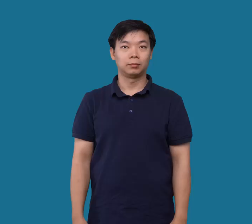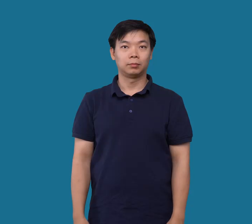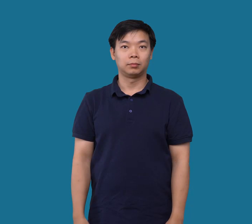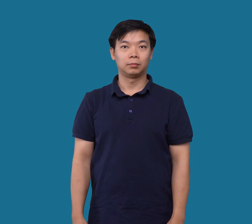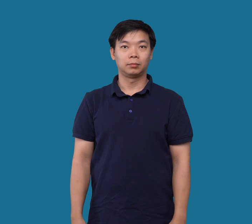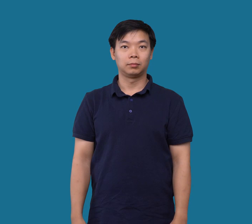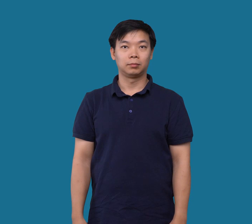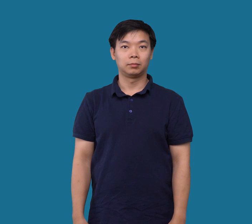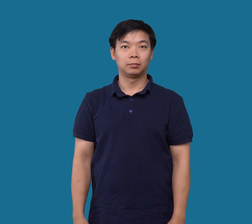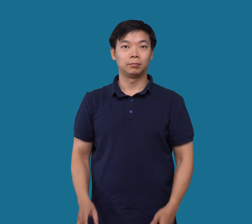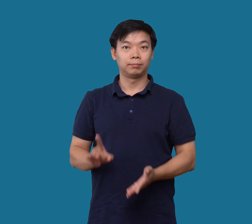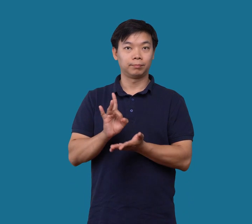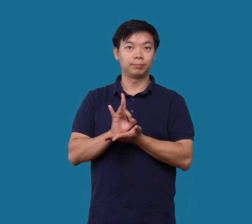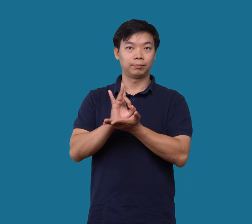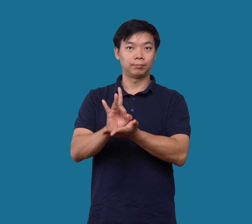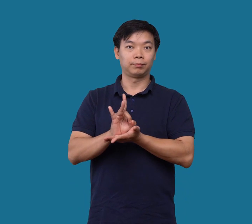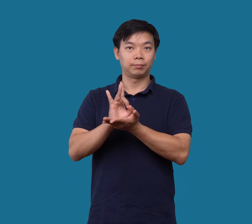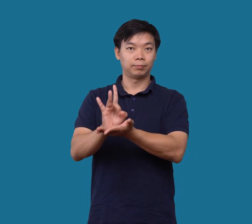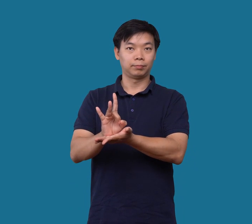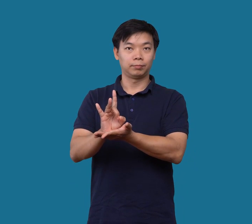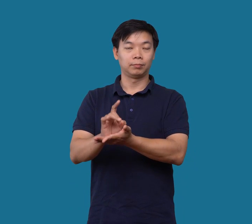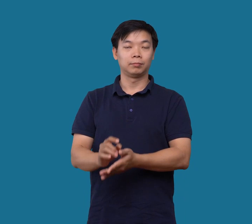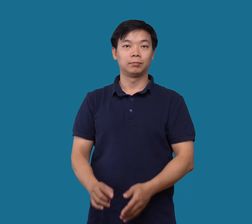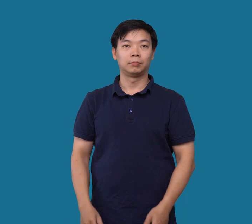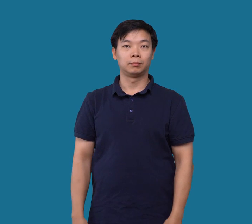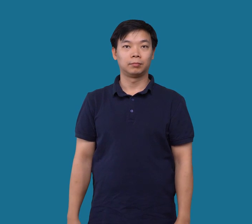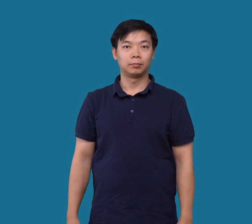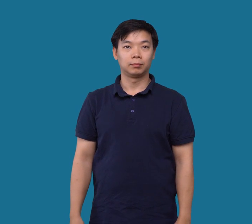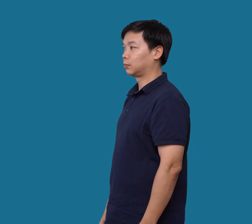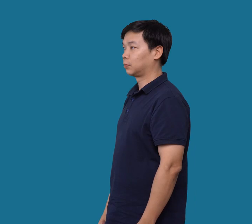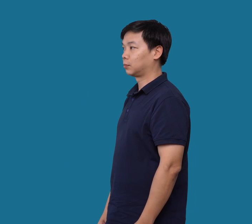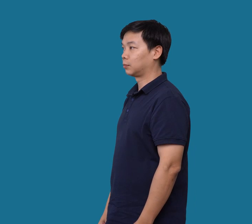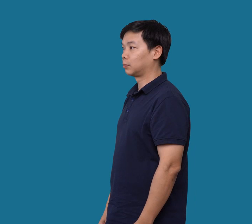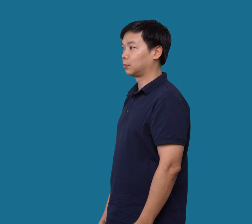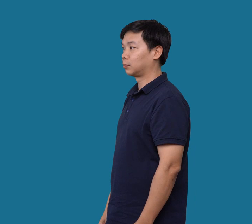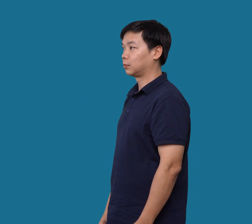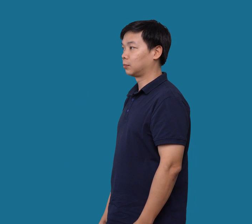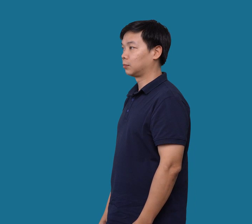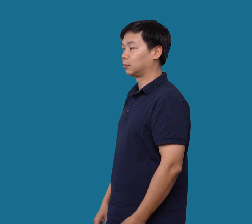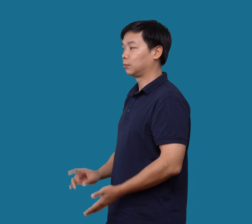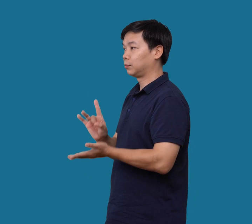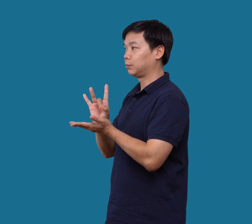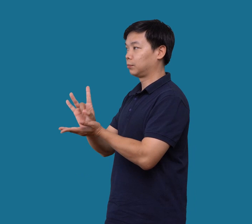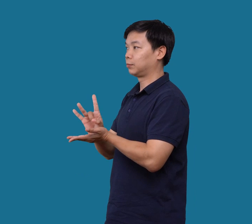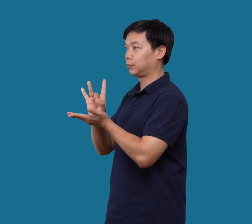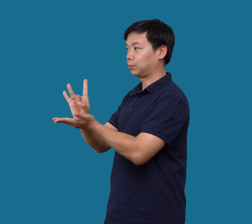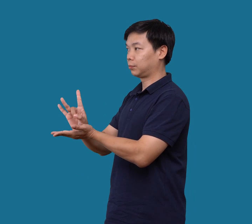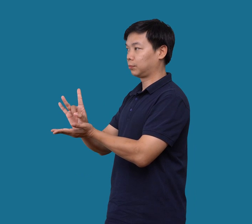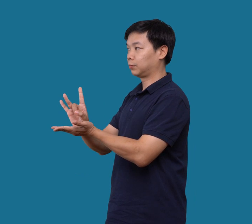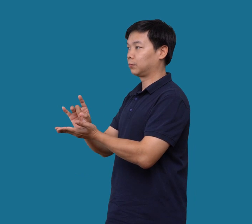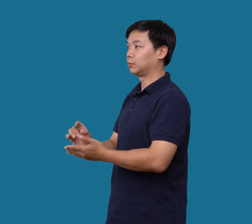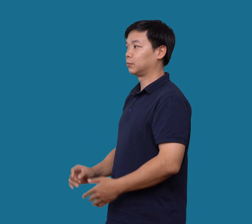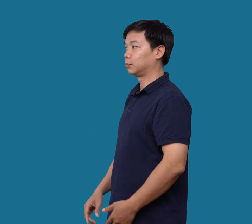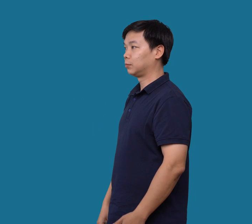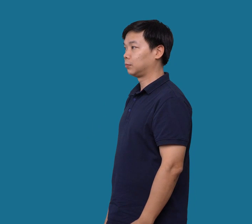Hạ Long